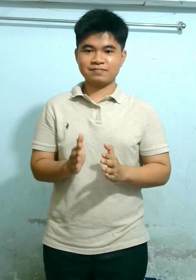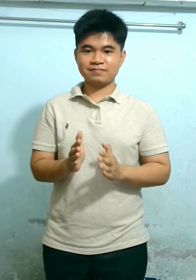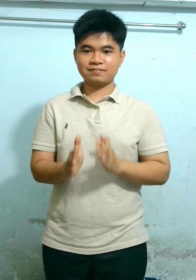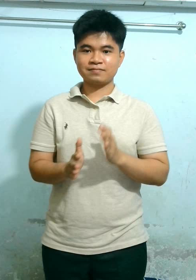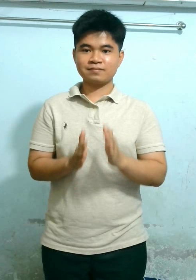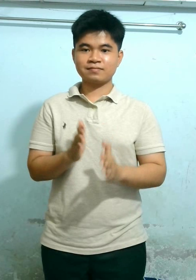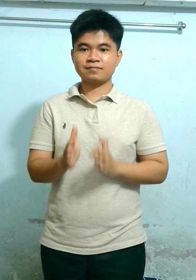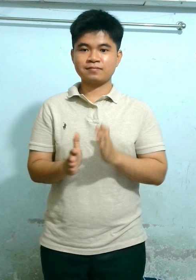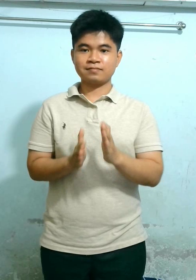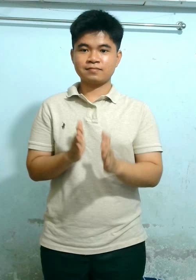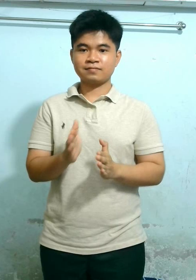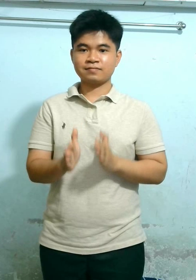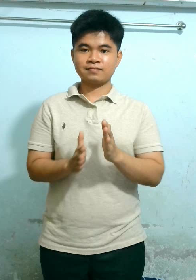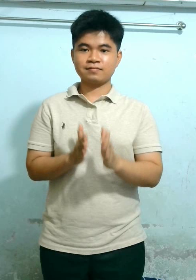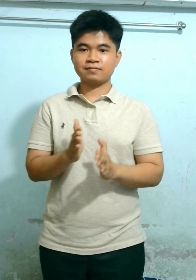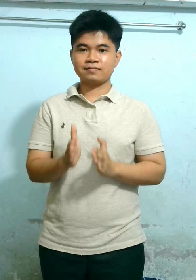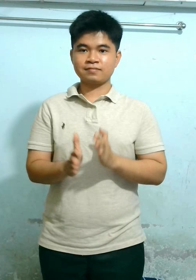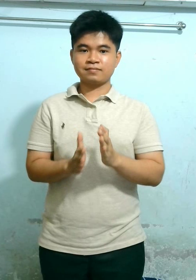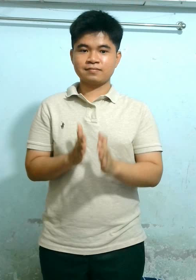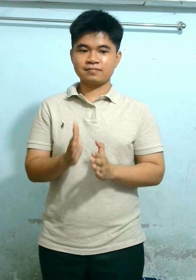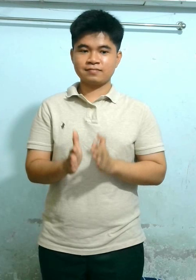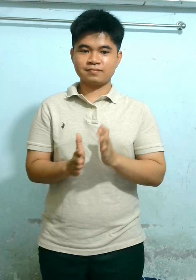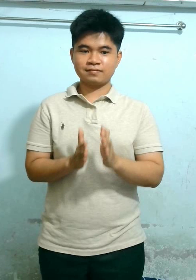ngon ngu ki hieu